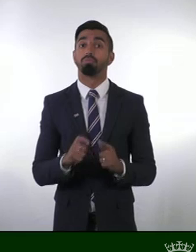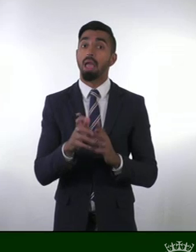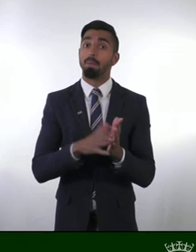My honourable Friend is absolutely right.